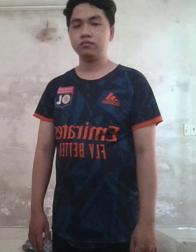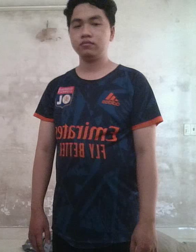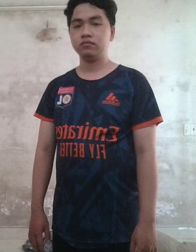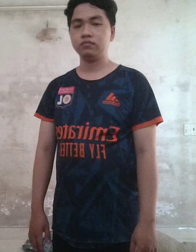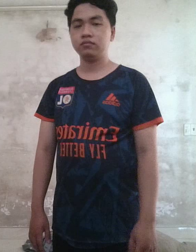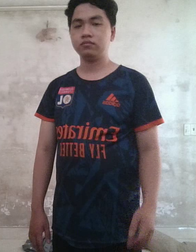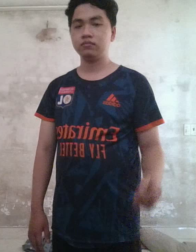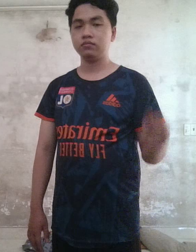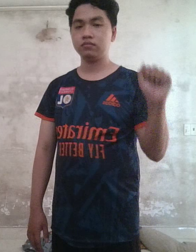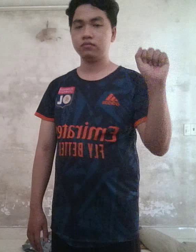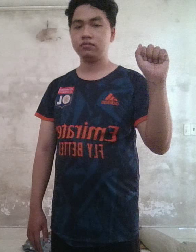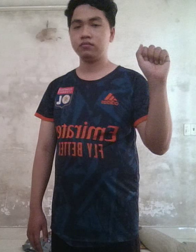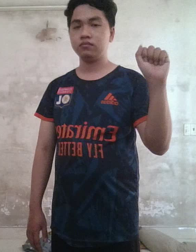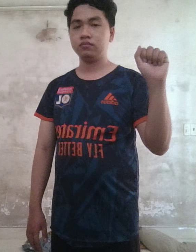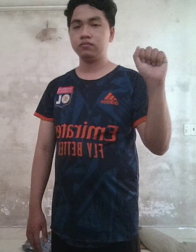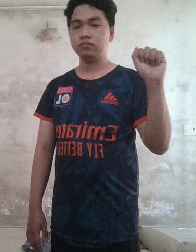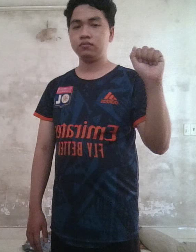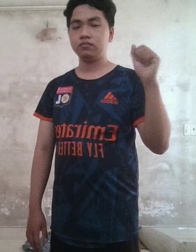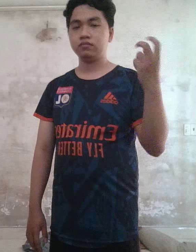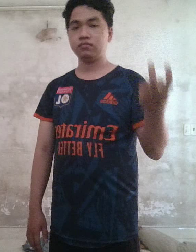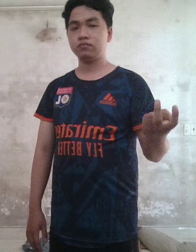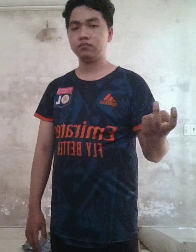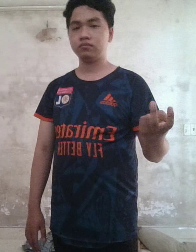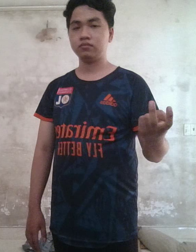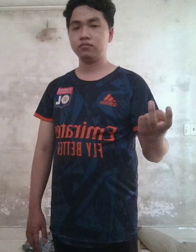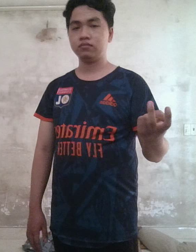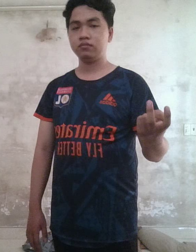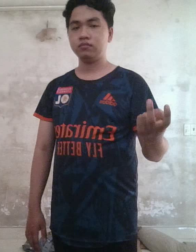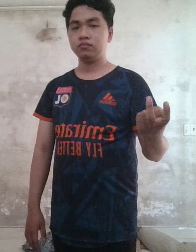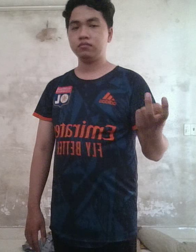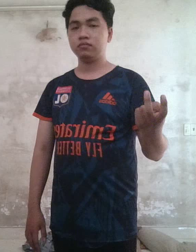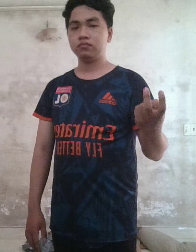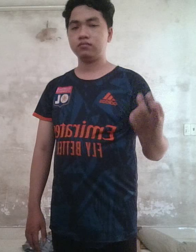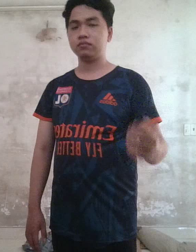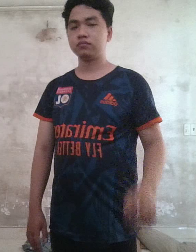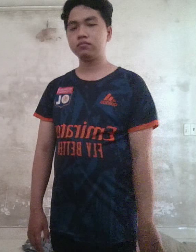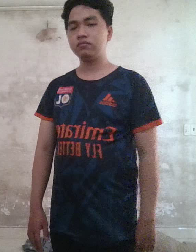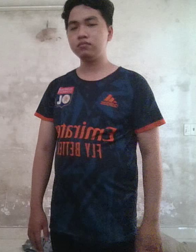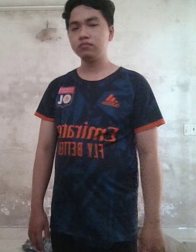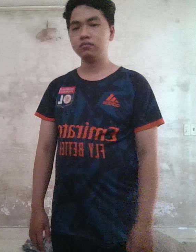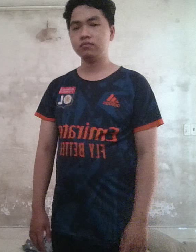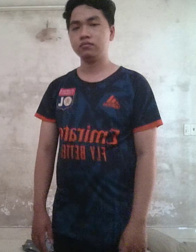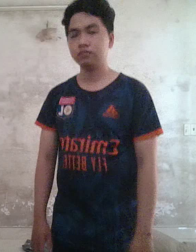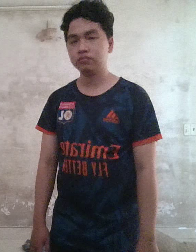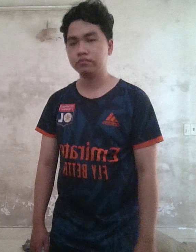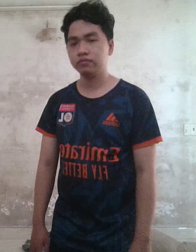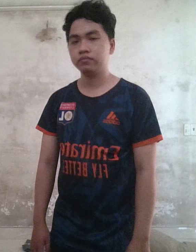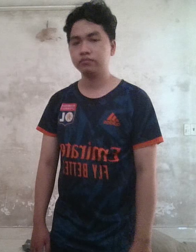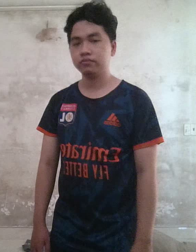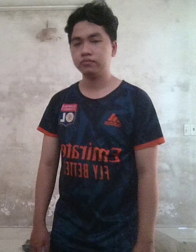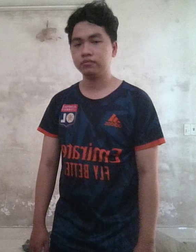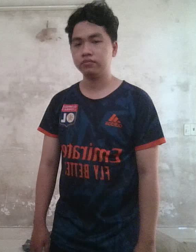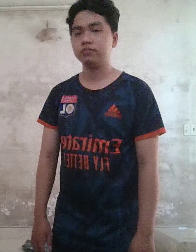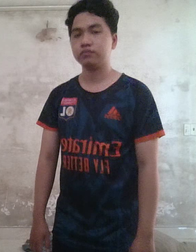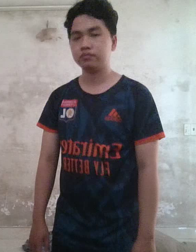ă